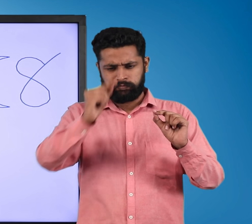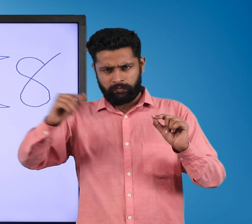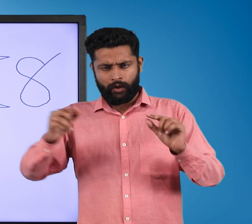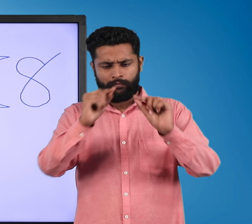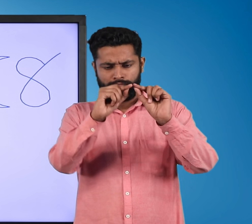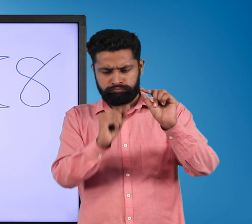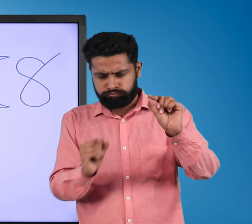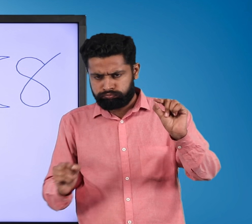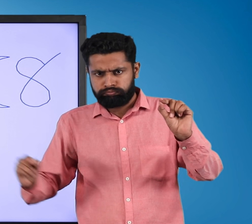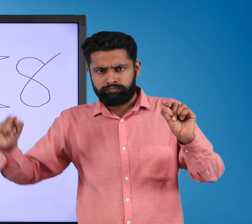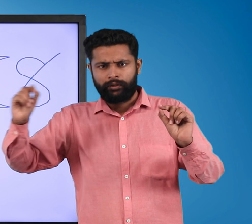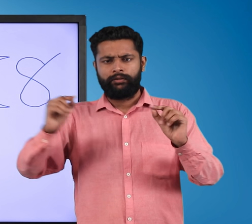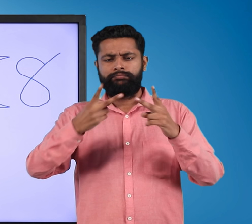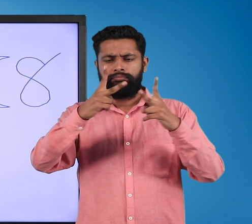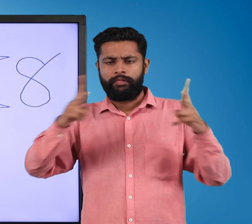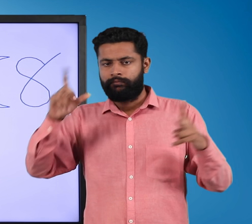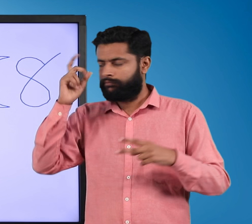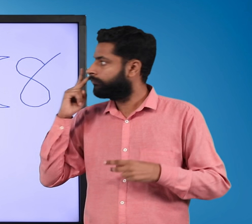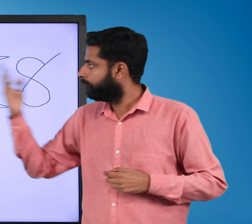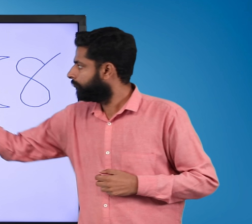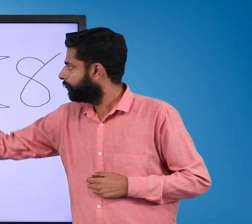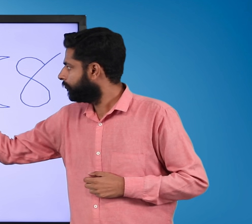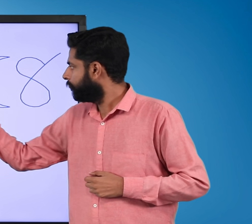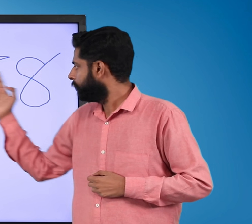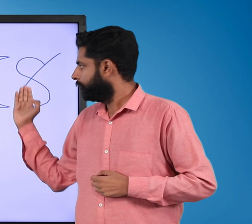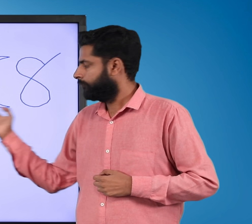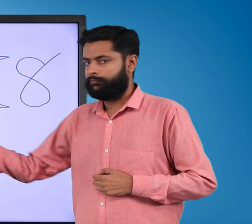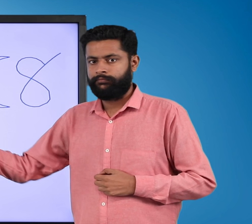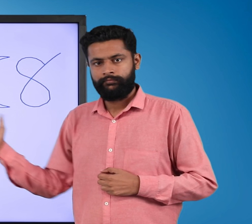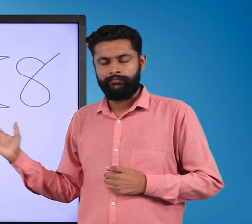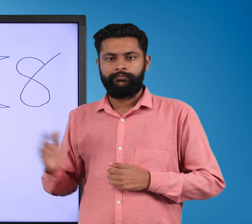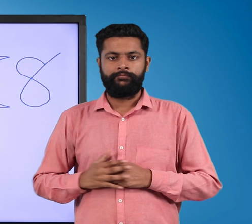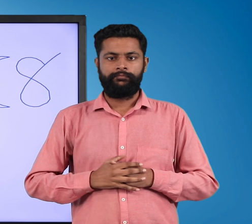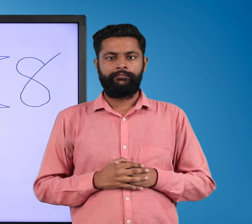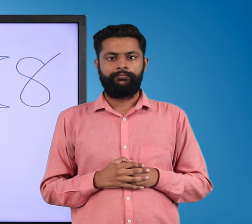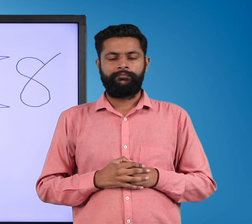For example, all the figures shown here are curves